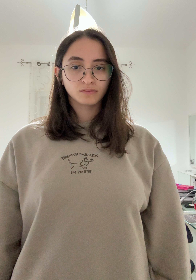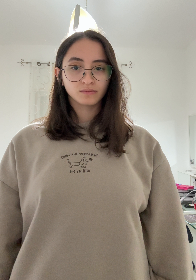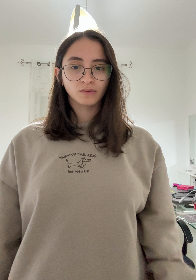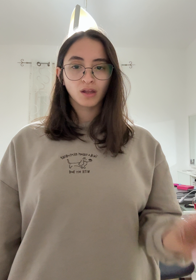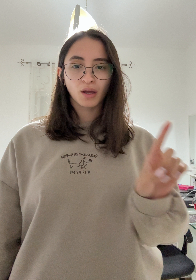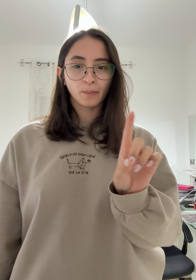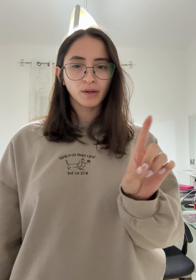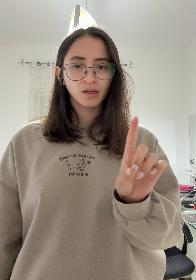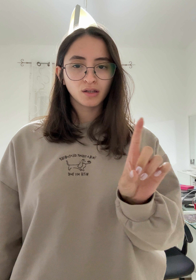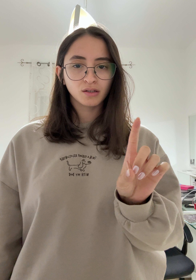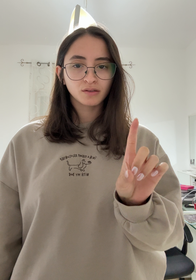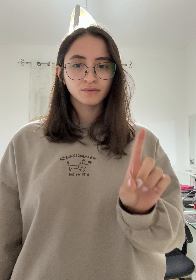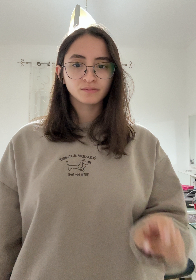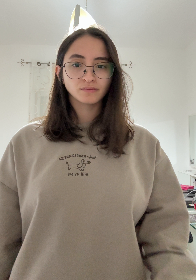מי